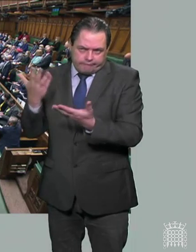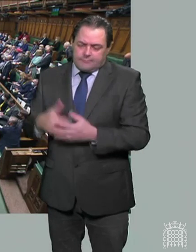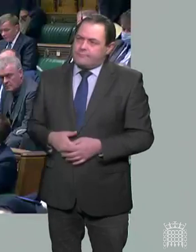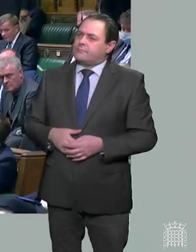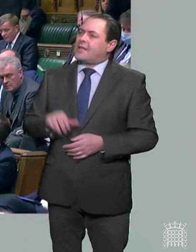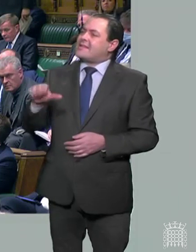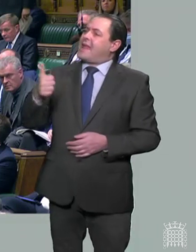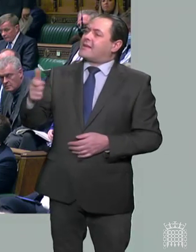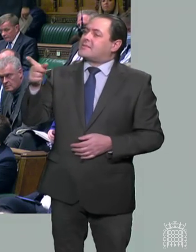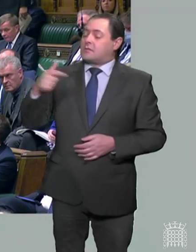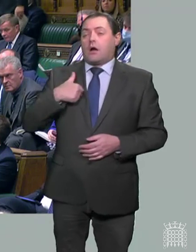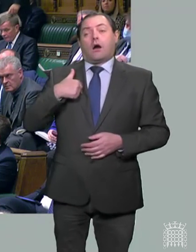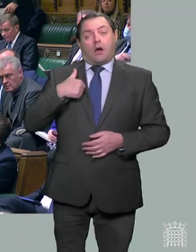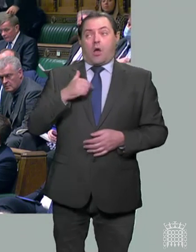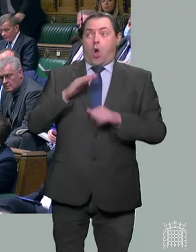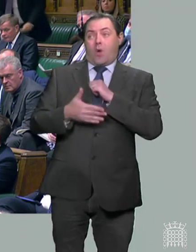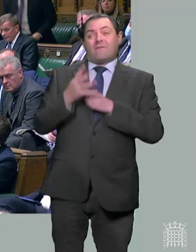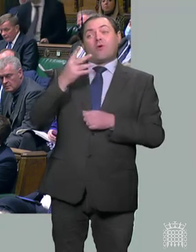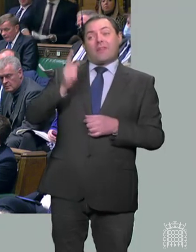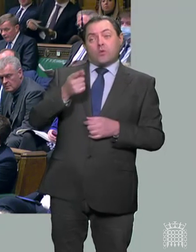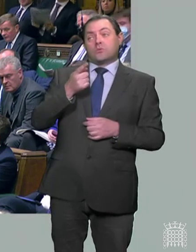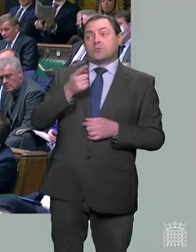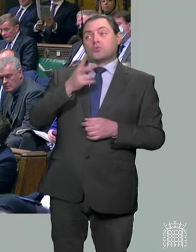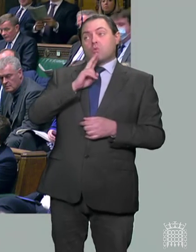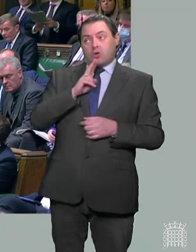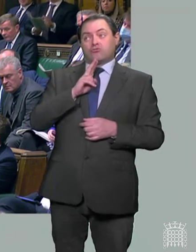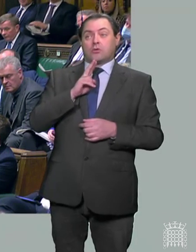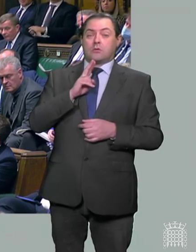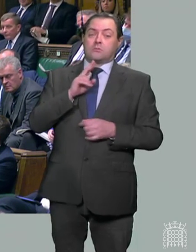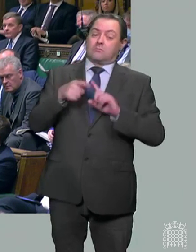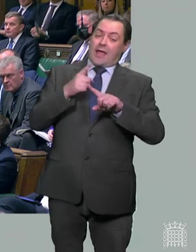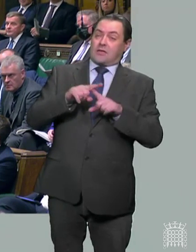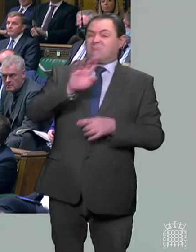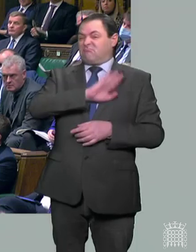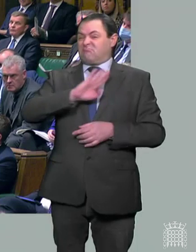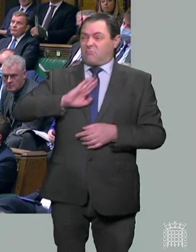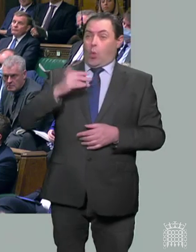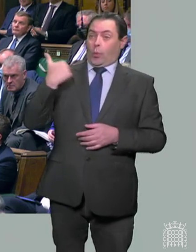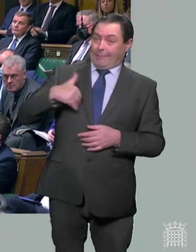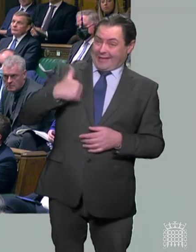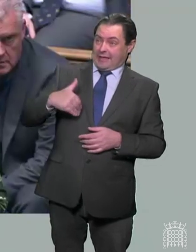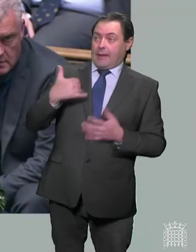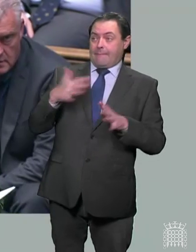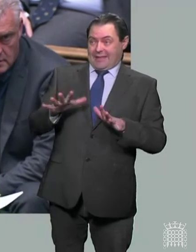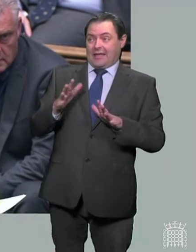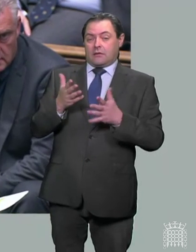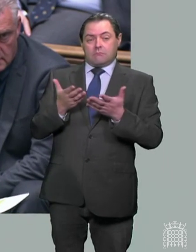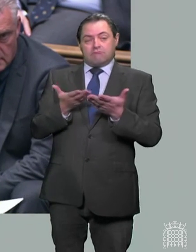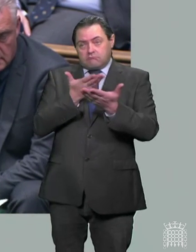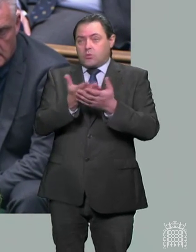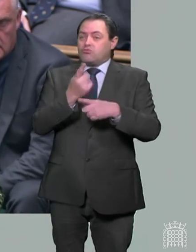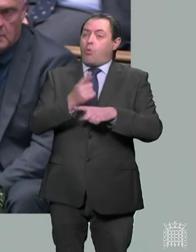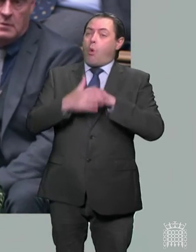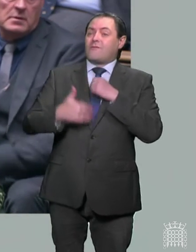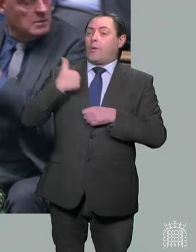Over 4,200 servicewomen and veterans used a democratic process to contribute to the Defence Committee’s inquiry into women in the armed forces.